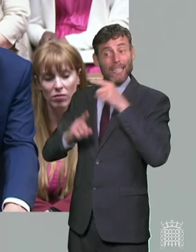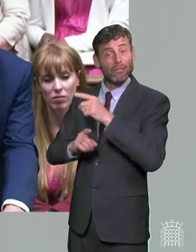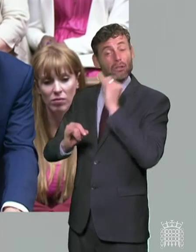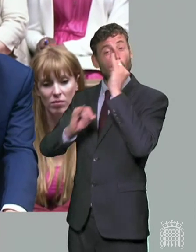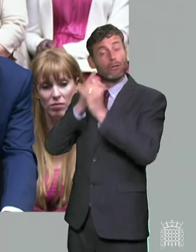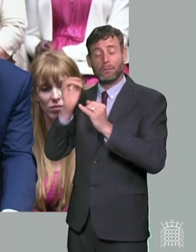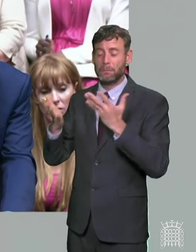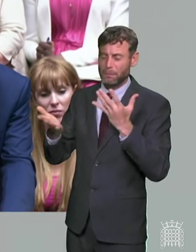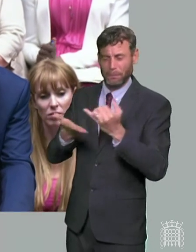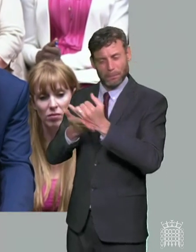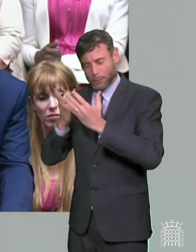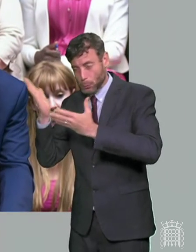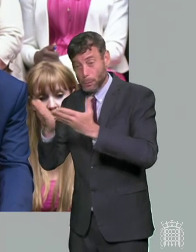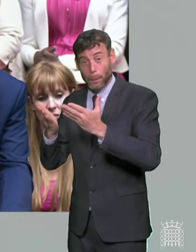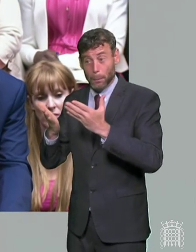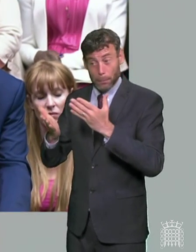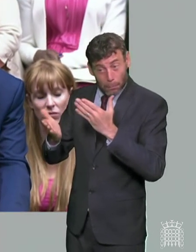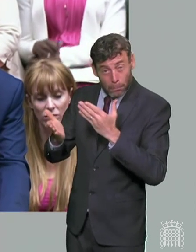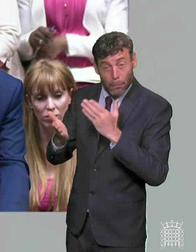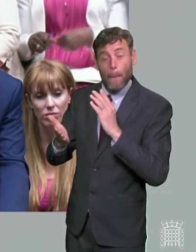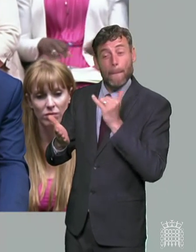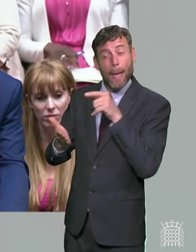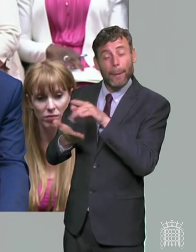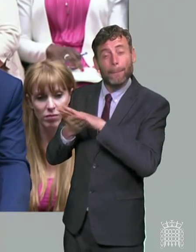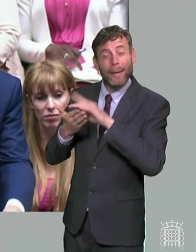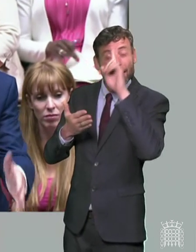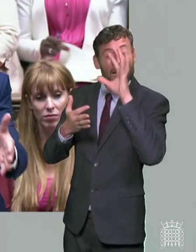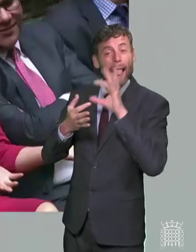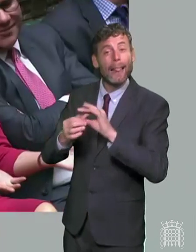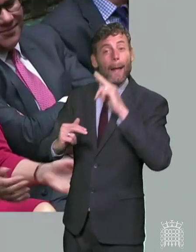Before the pandemic, the National Audit Office said that they were a risk to patients.